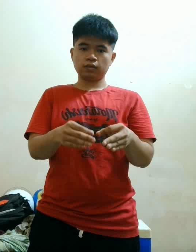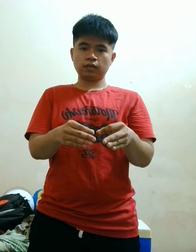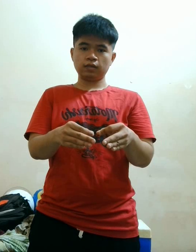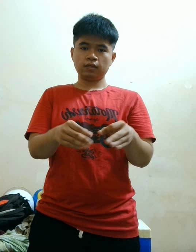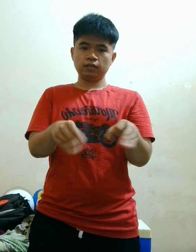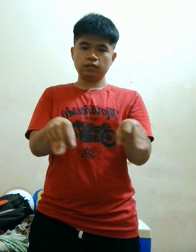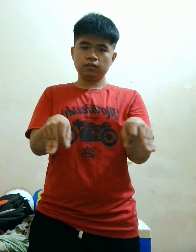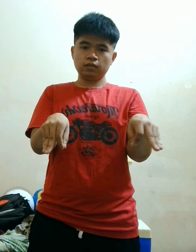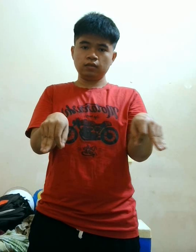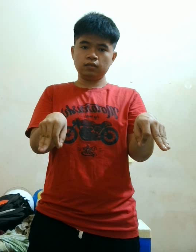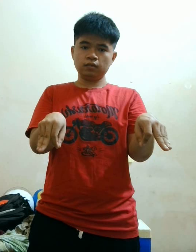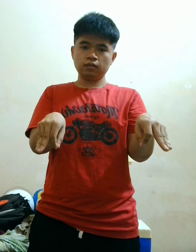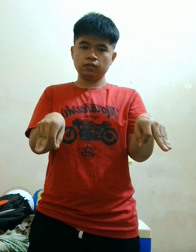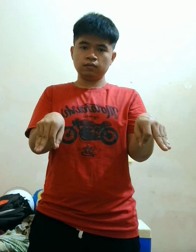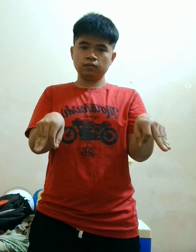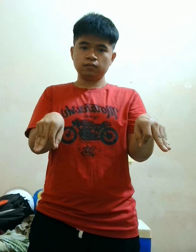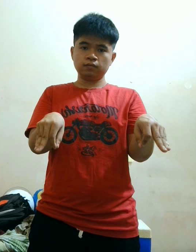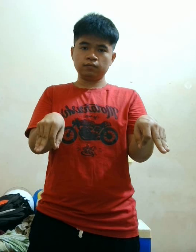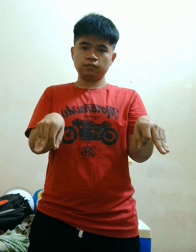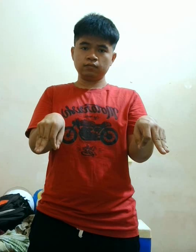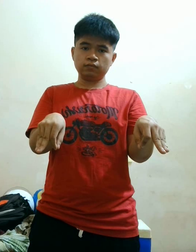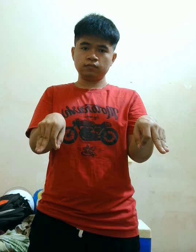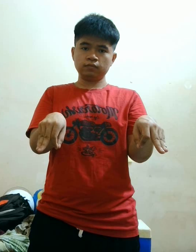cai gi